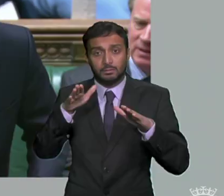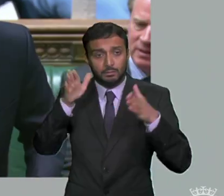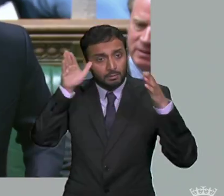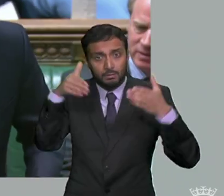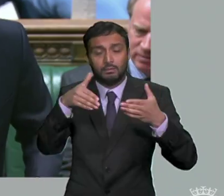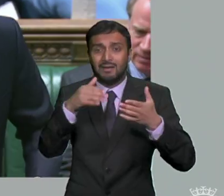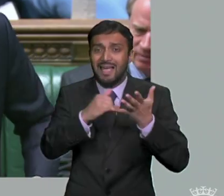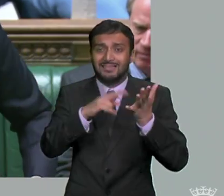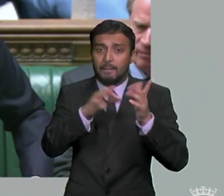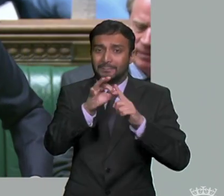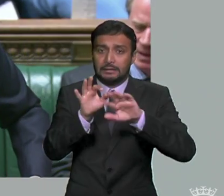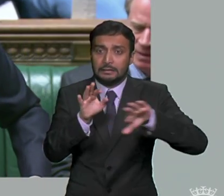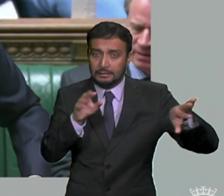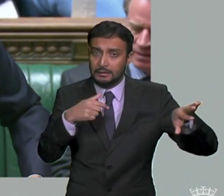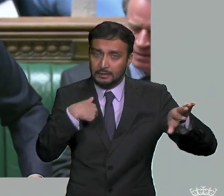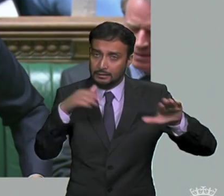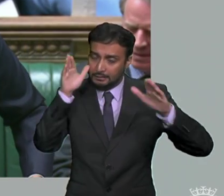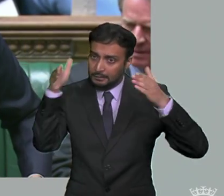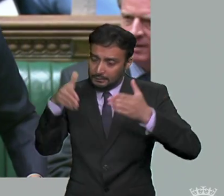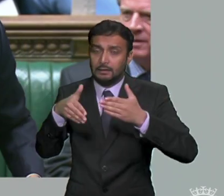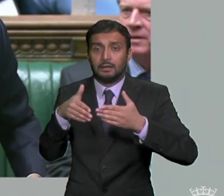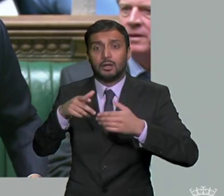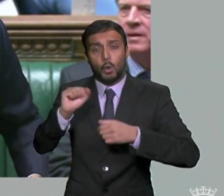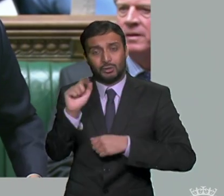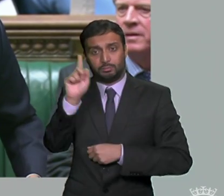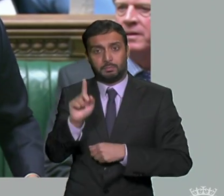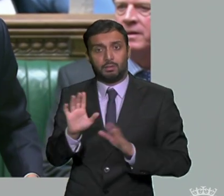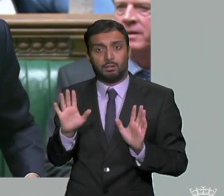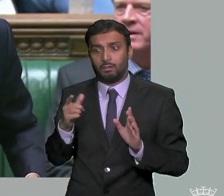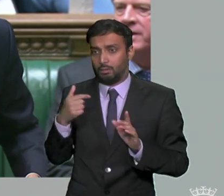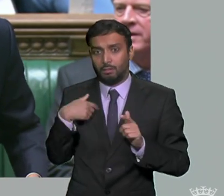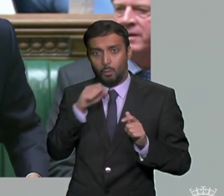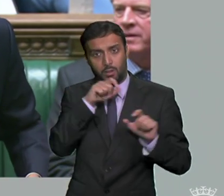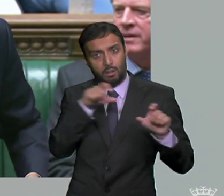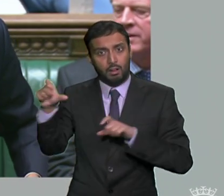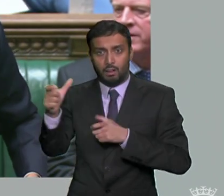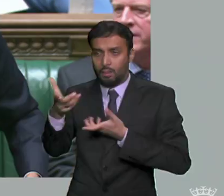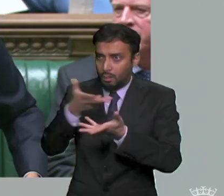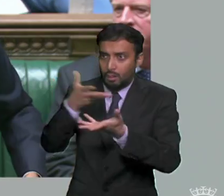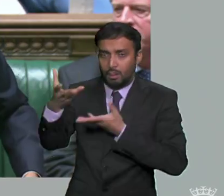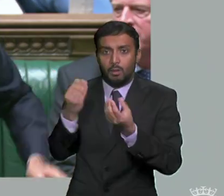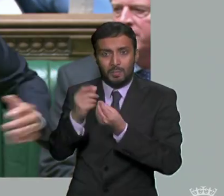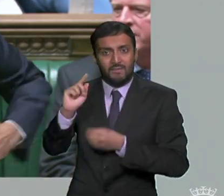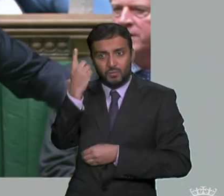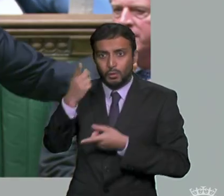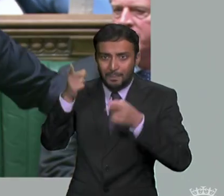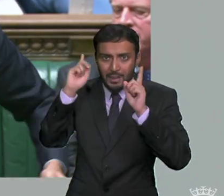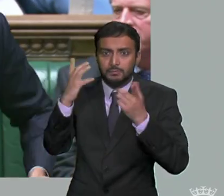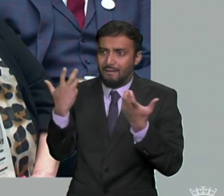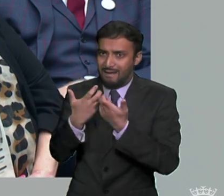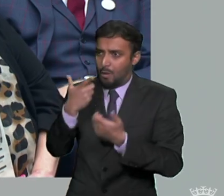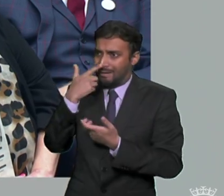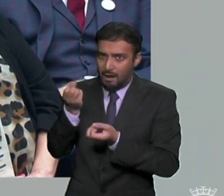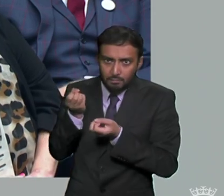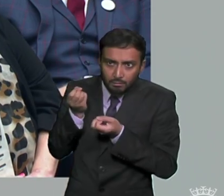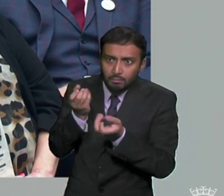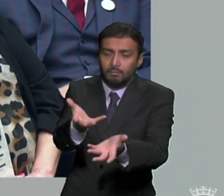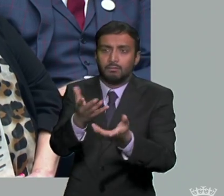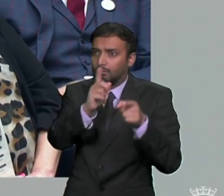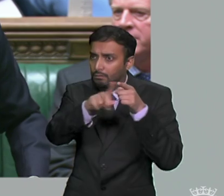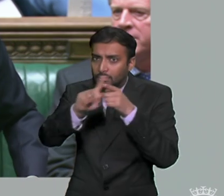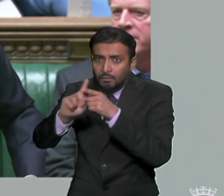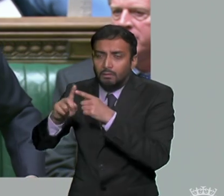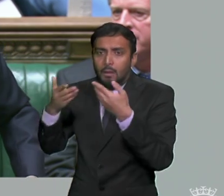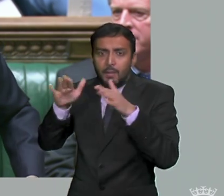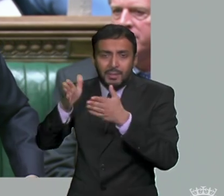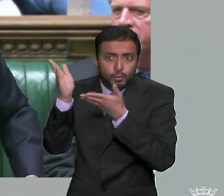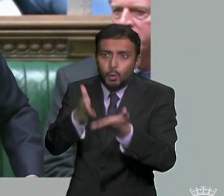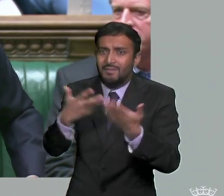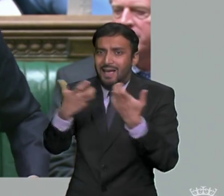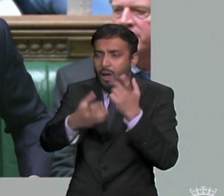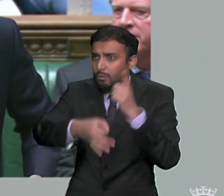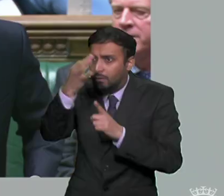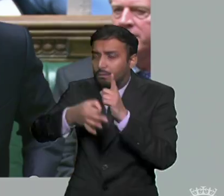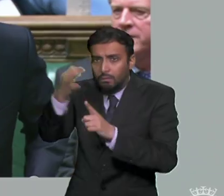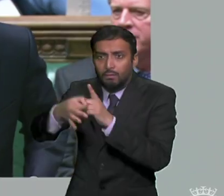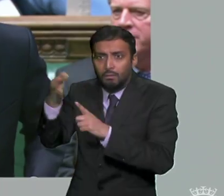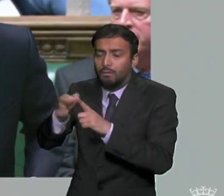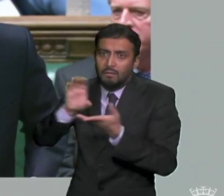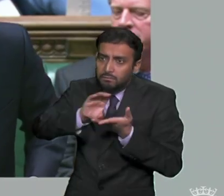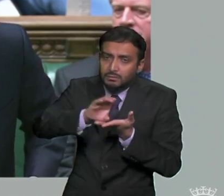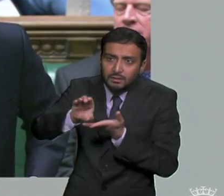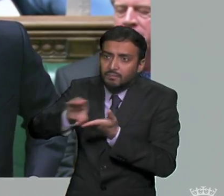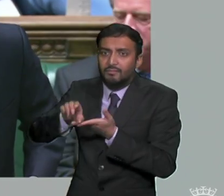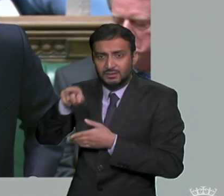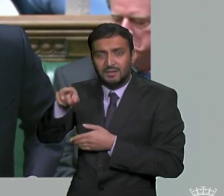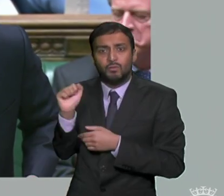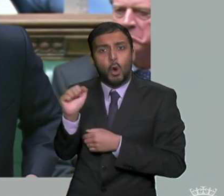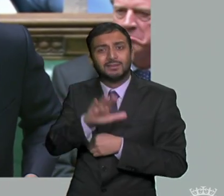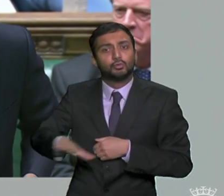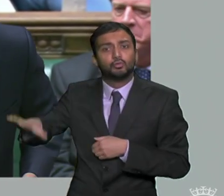I am happy to meet the First Minister, as I continue to do, to deliver for the people of Scotland, including in the honourable Lady’s constituency through the growth deal, and also by moving civil service jobs, creating freeports and providing extra funding for public services.